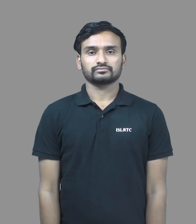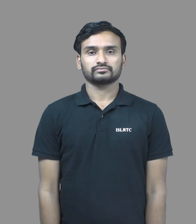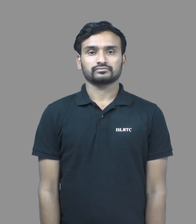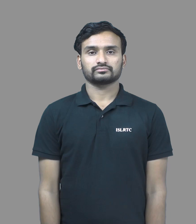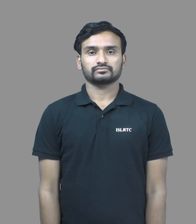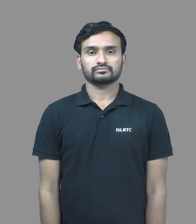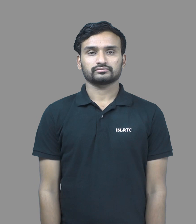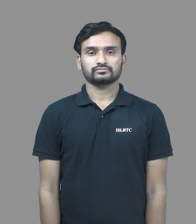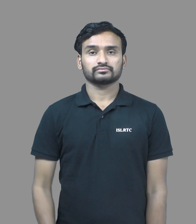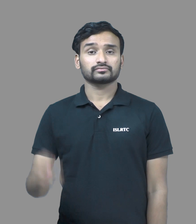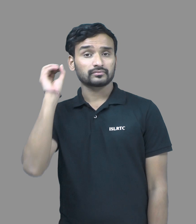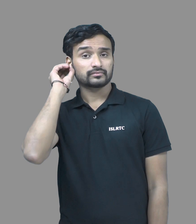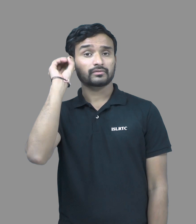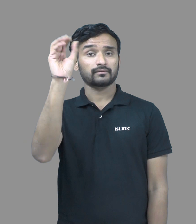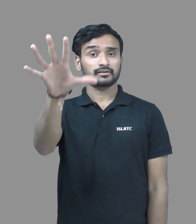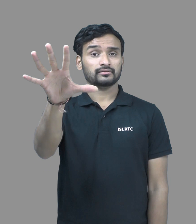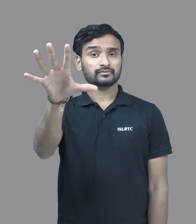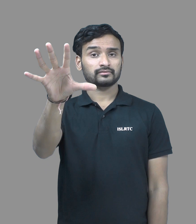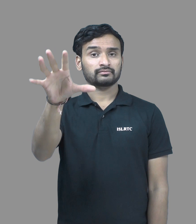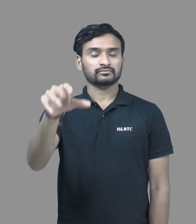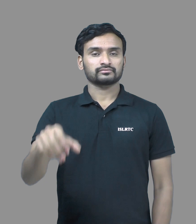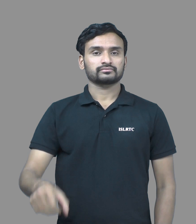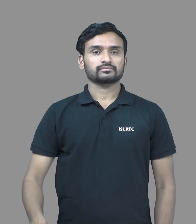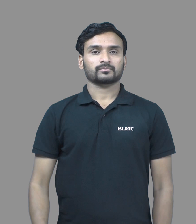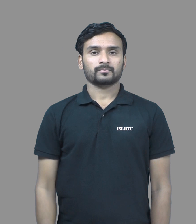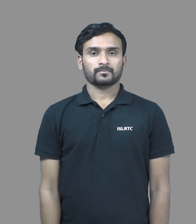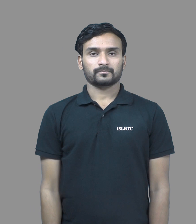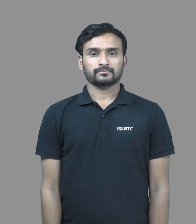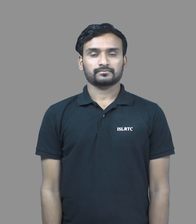Inform Apprise Notify